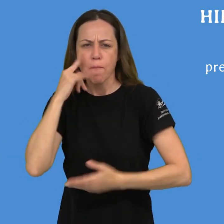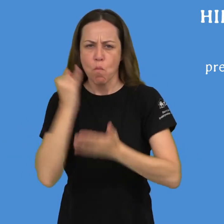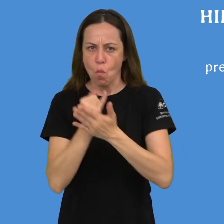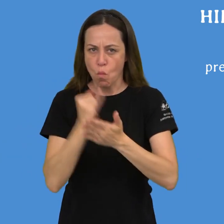probar